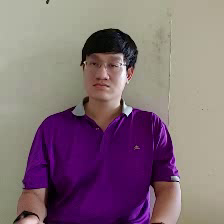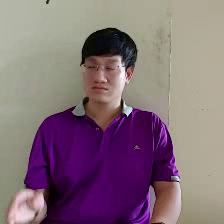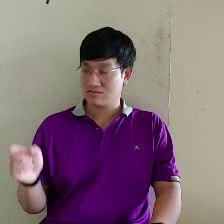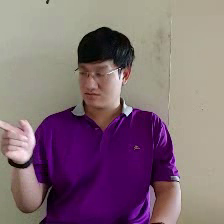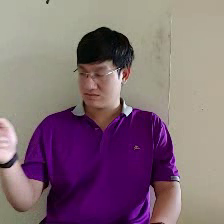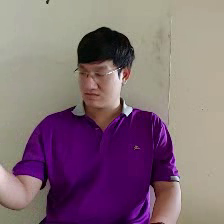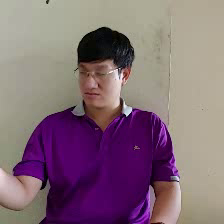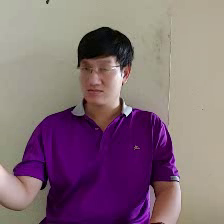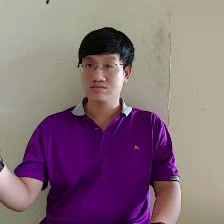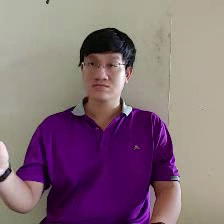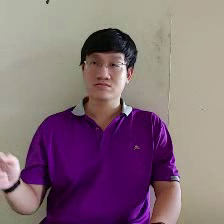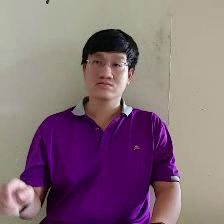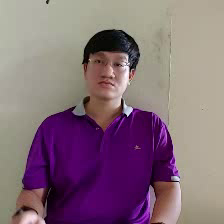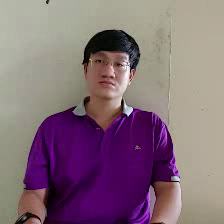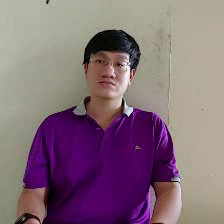Ghét